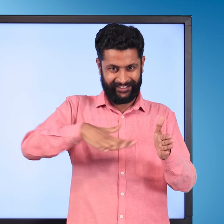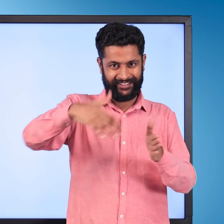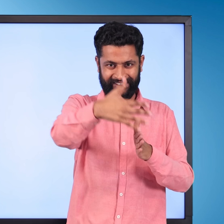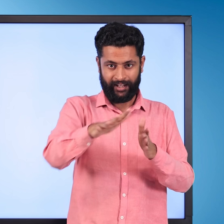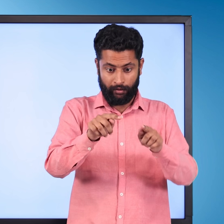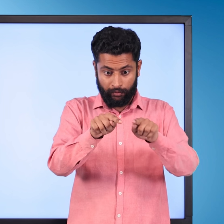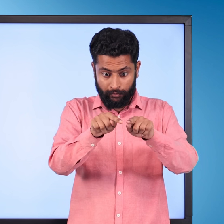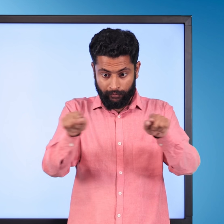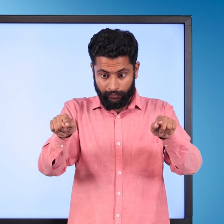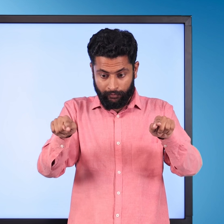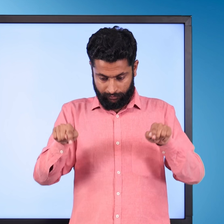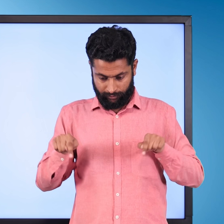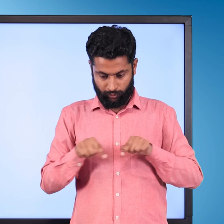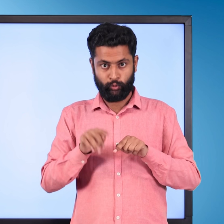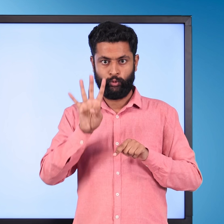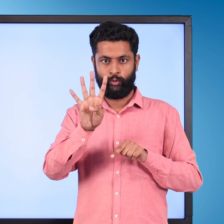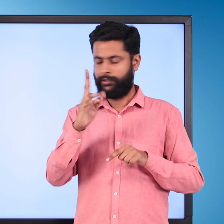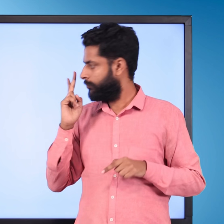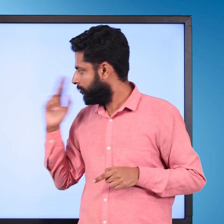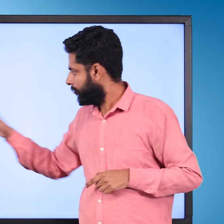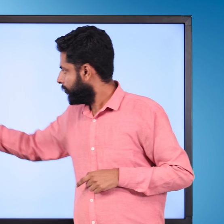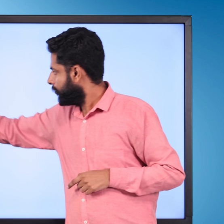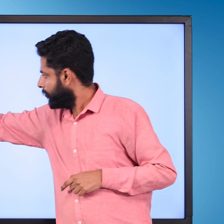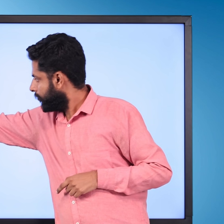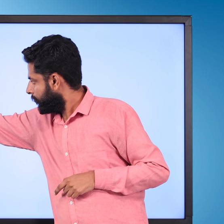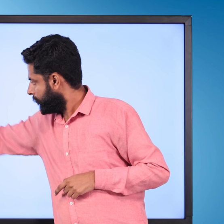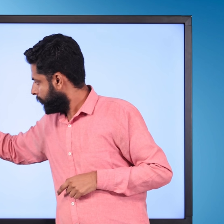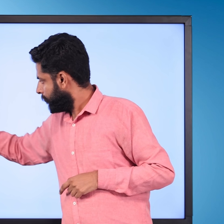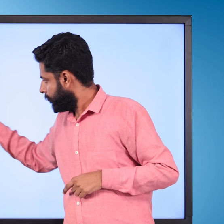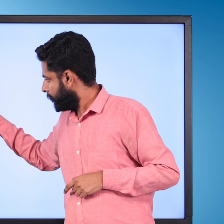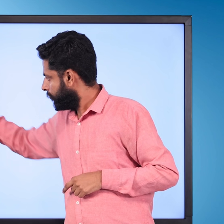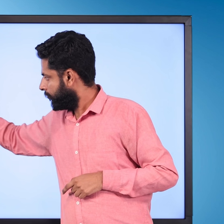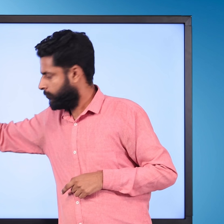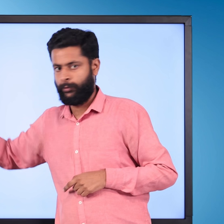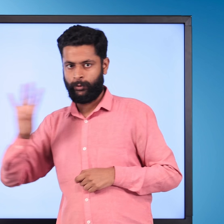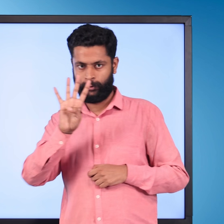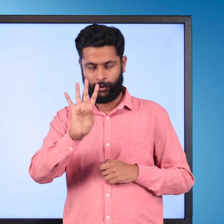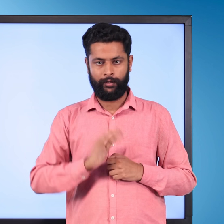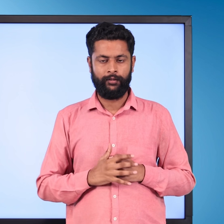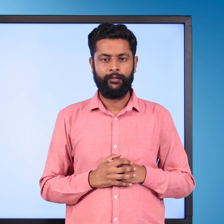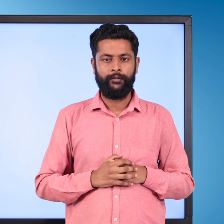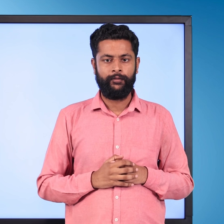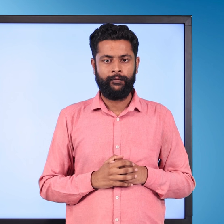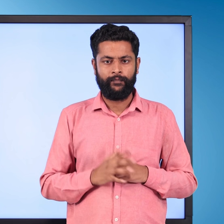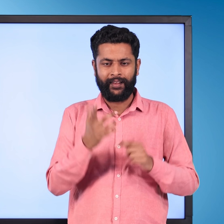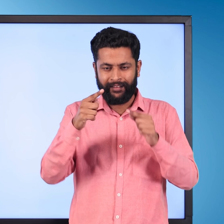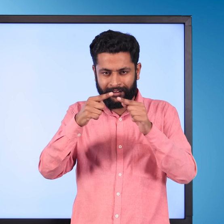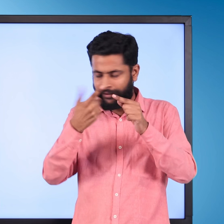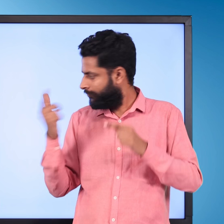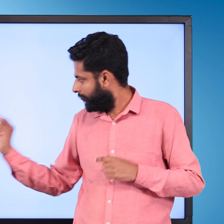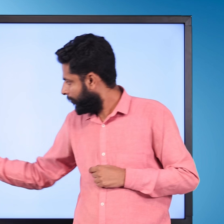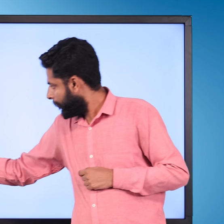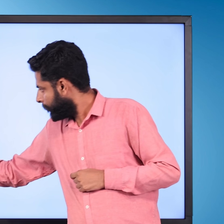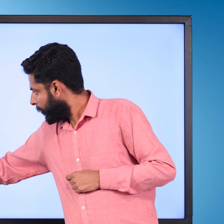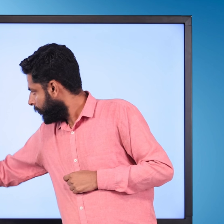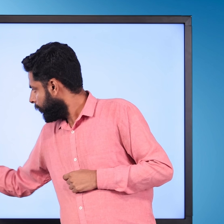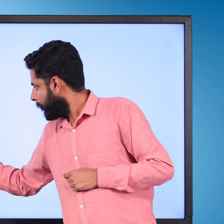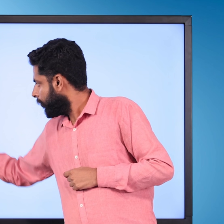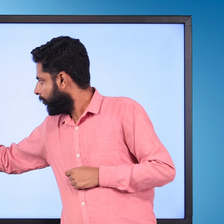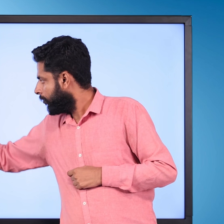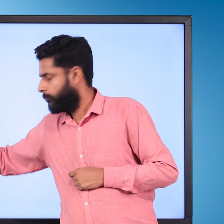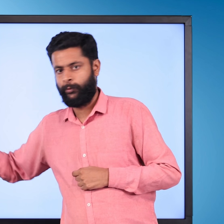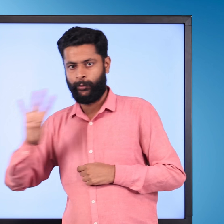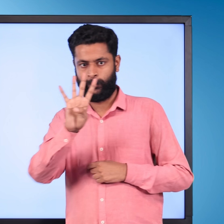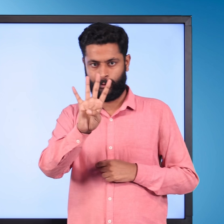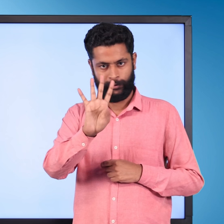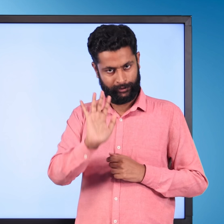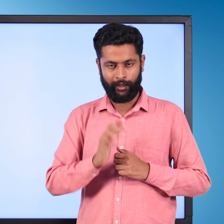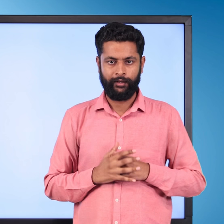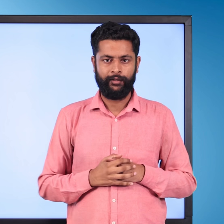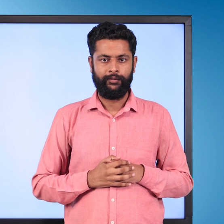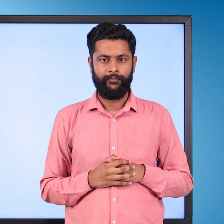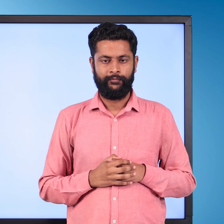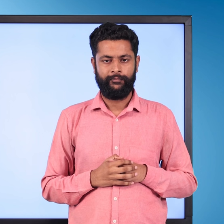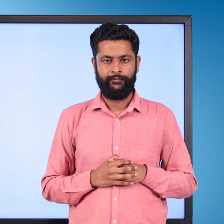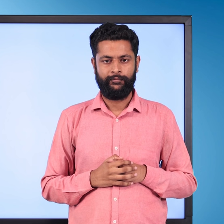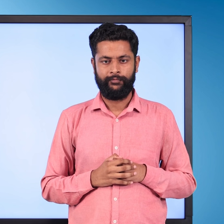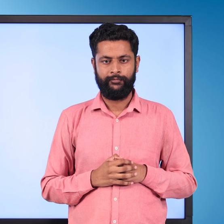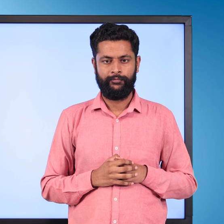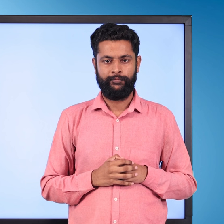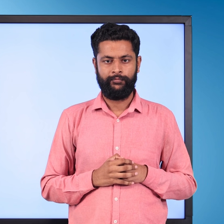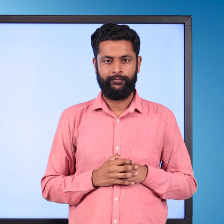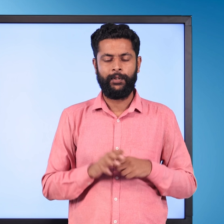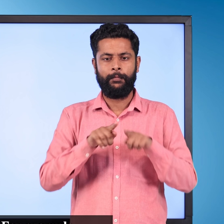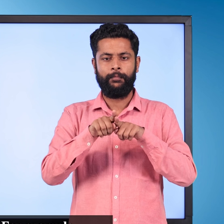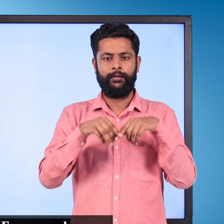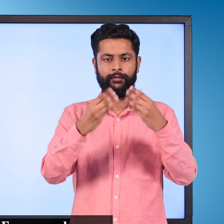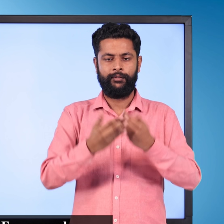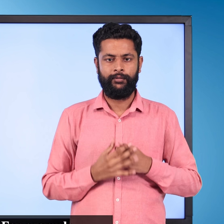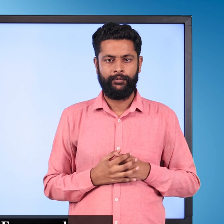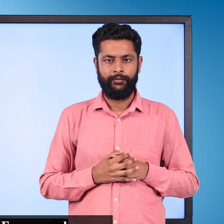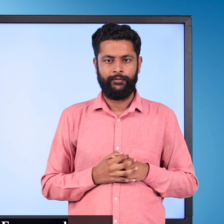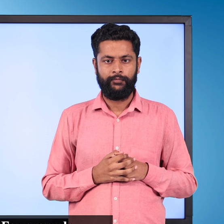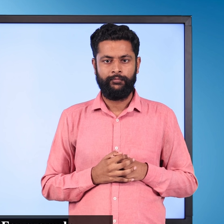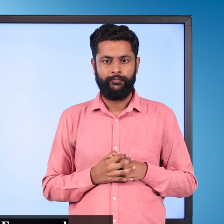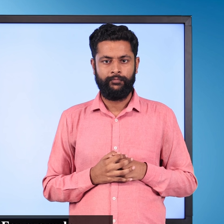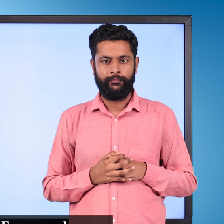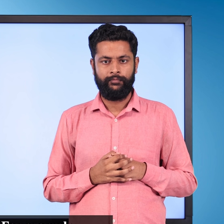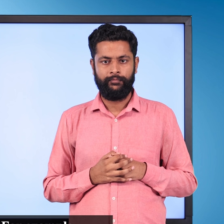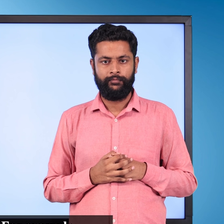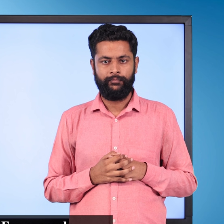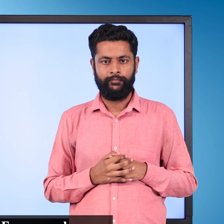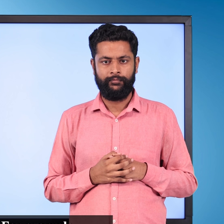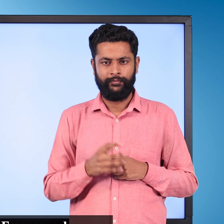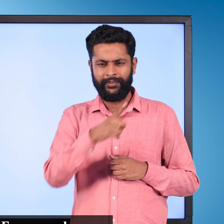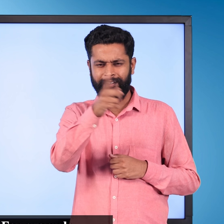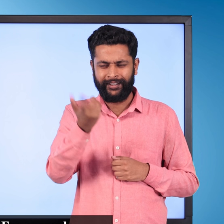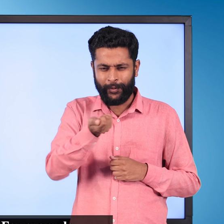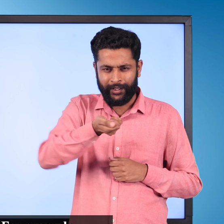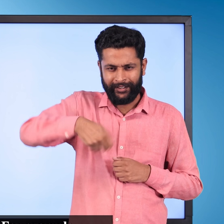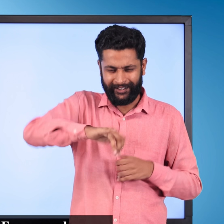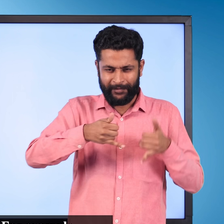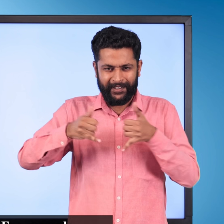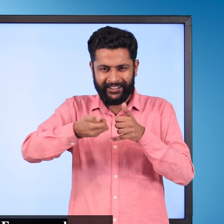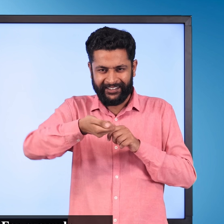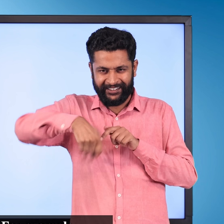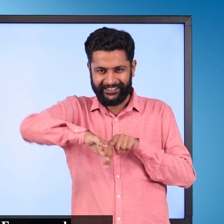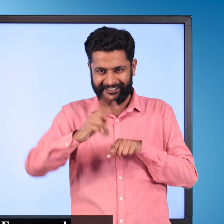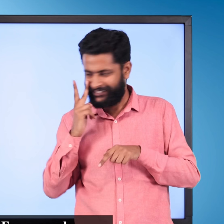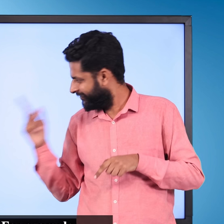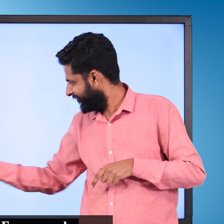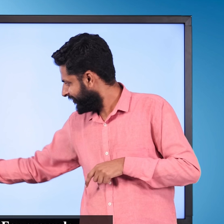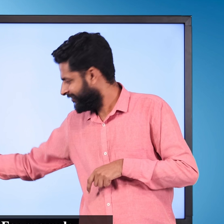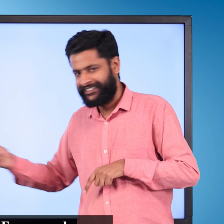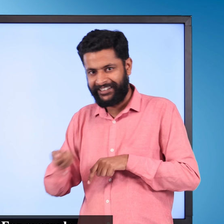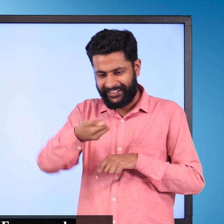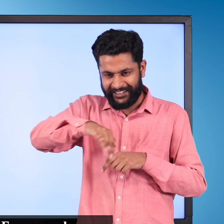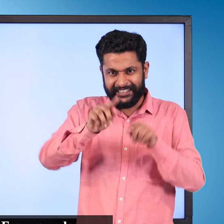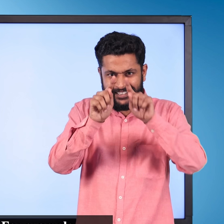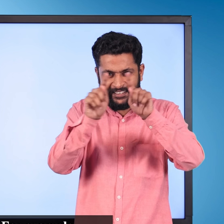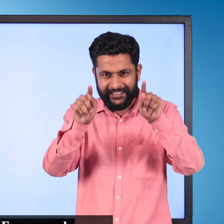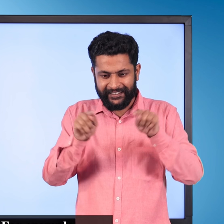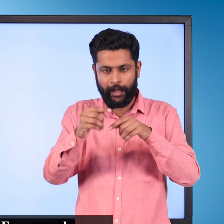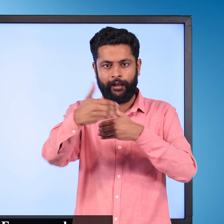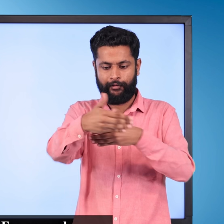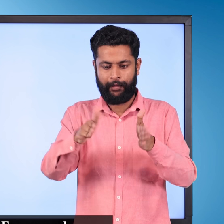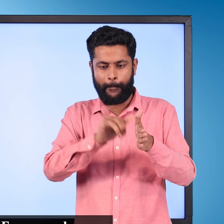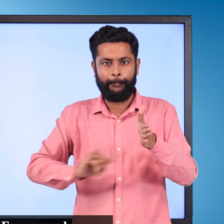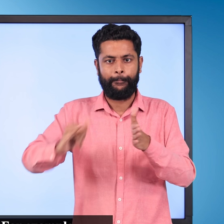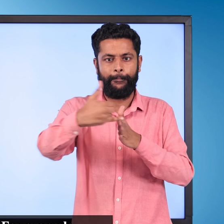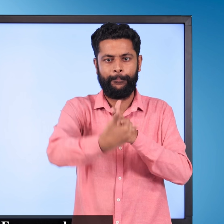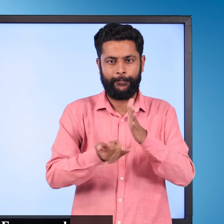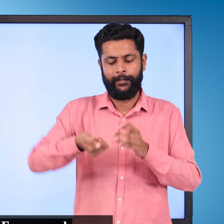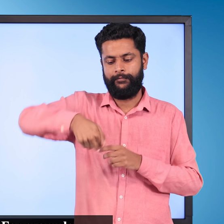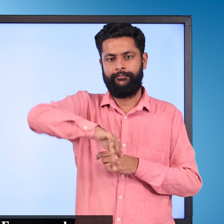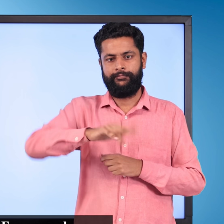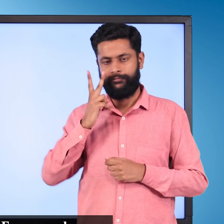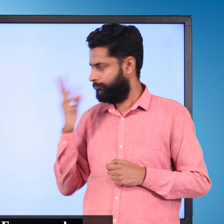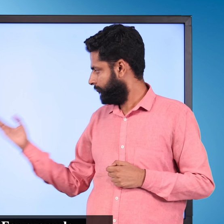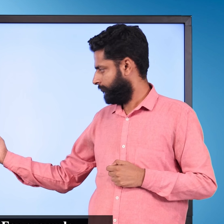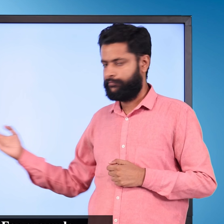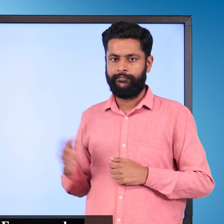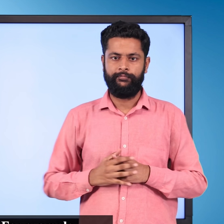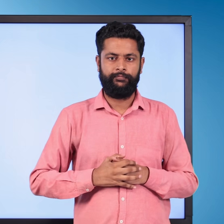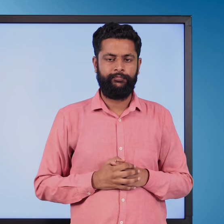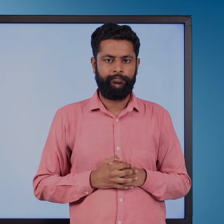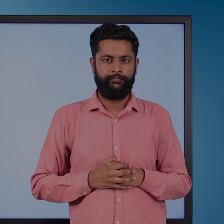Each face has 4 edges and 4 vertices. For example, a playing dice is a cube.